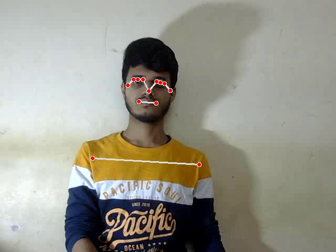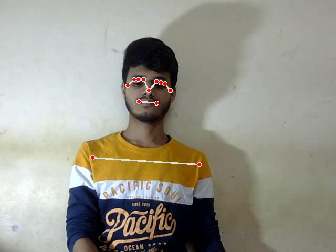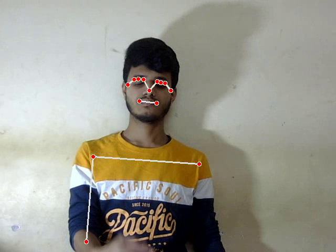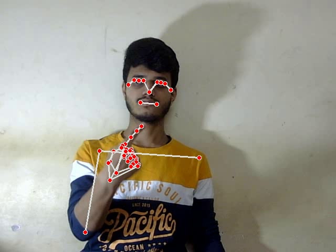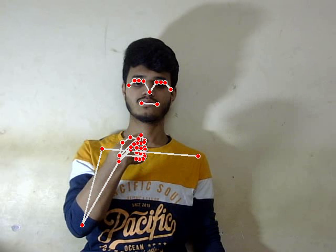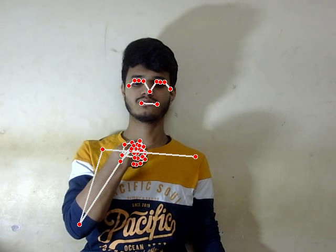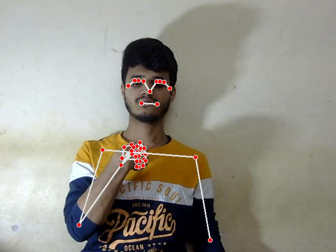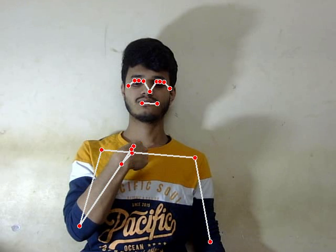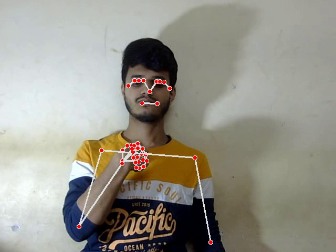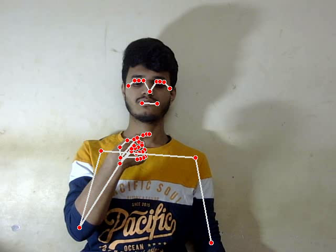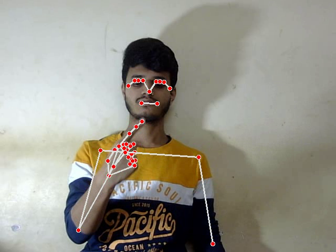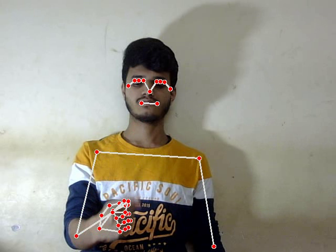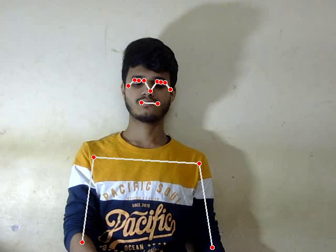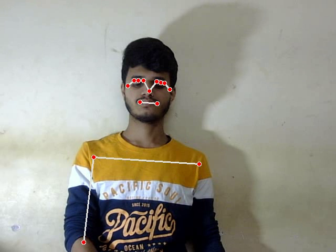I